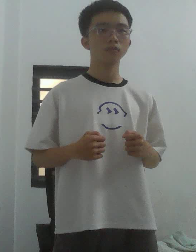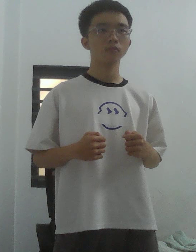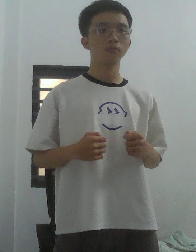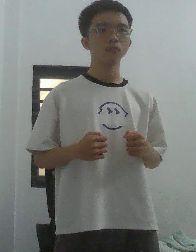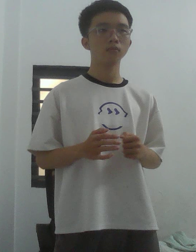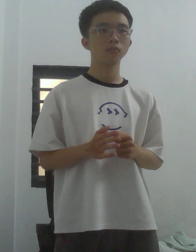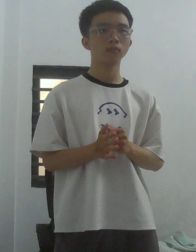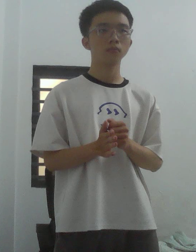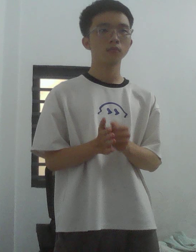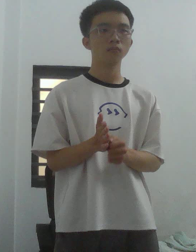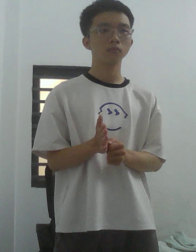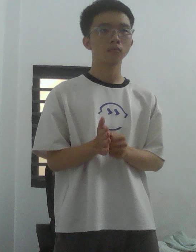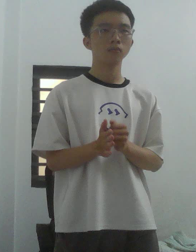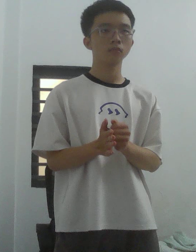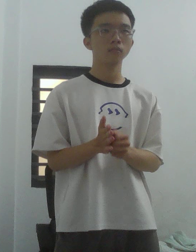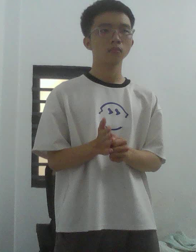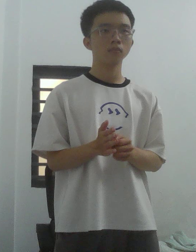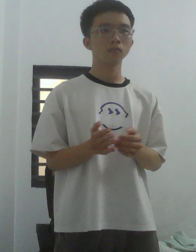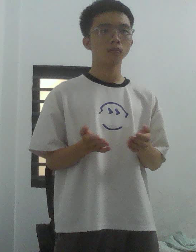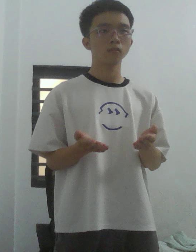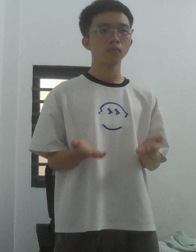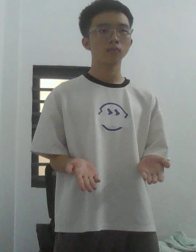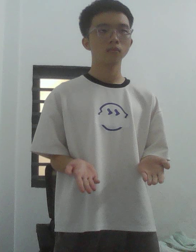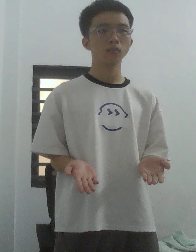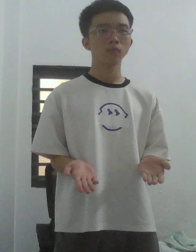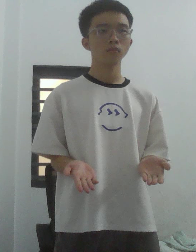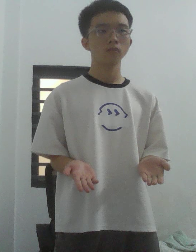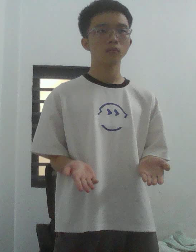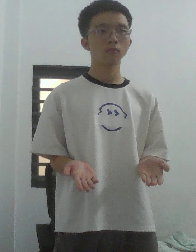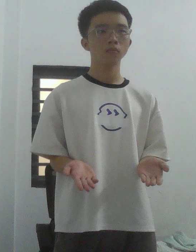thang nay